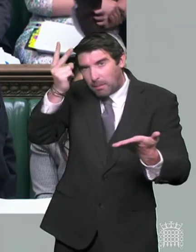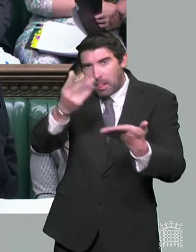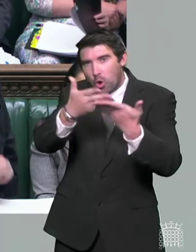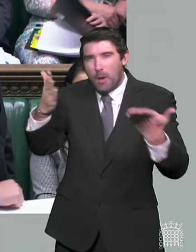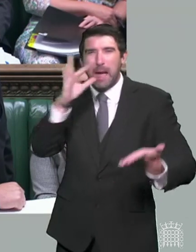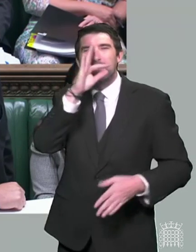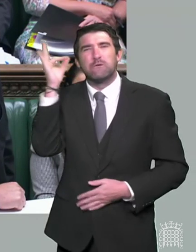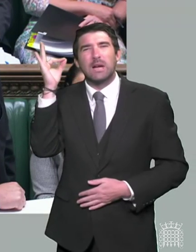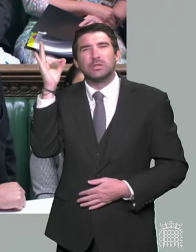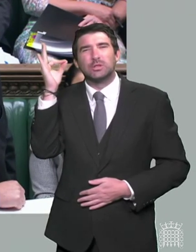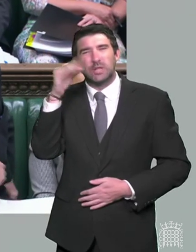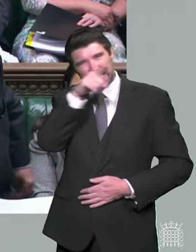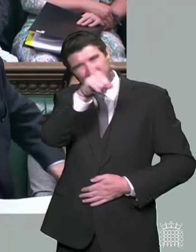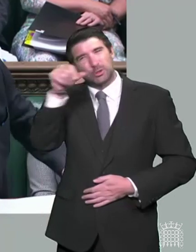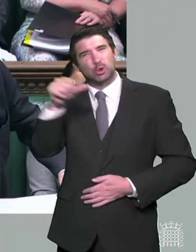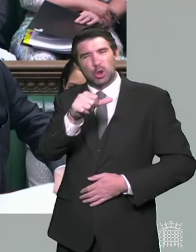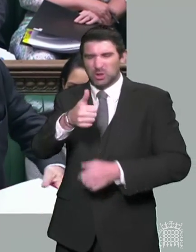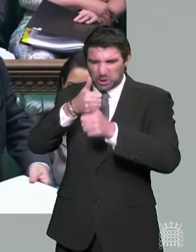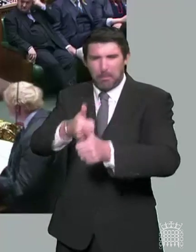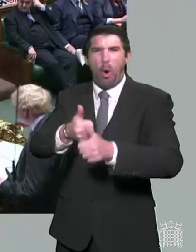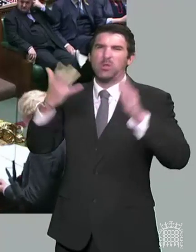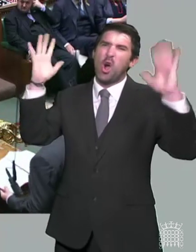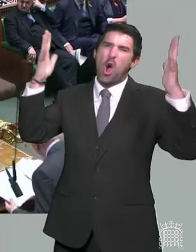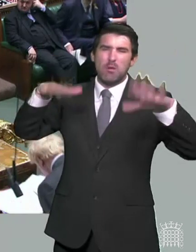He should be talking this country up, not running it down.